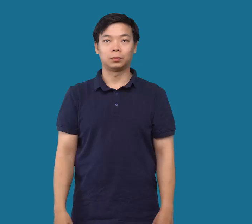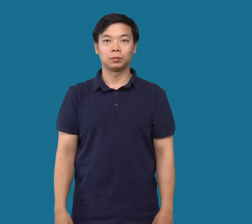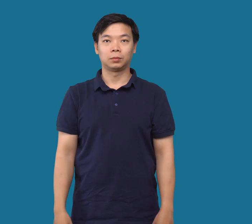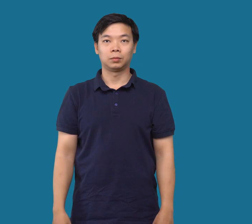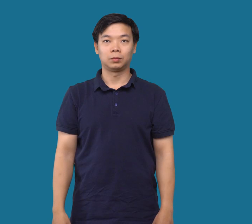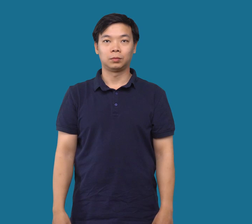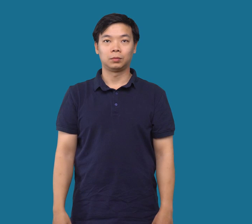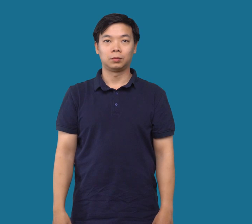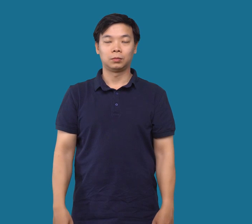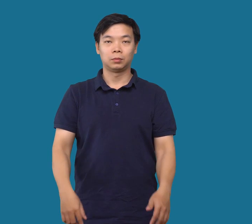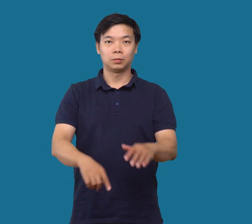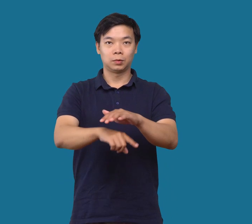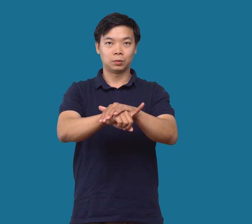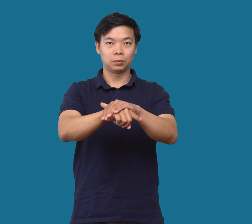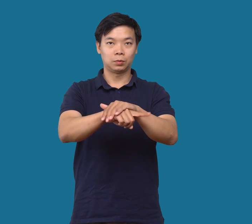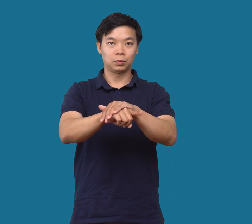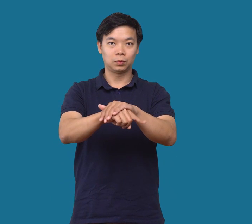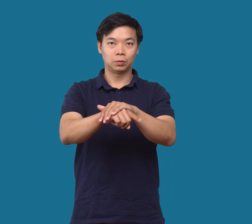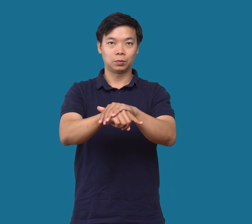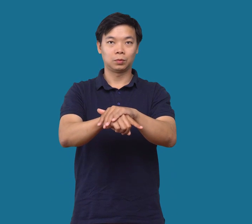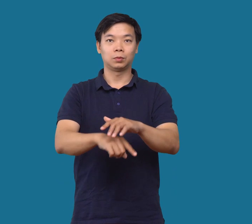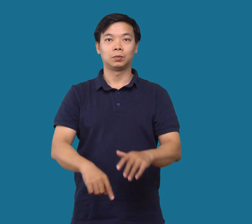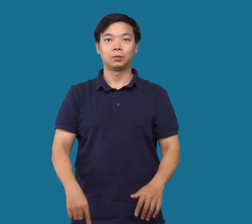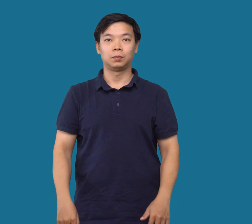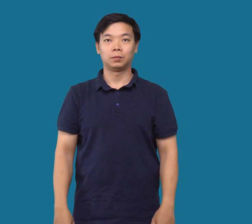con rùa